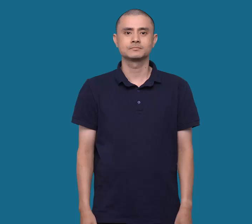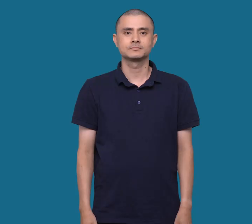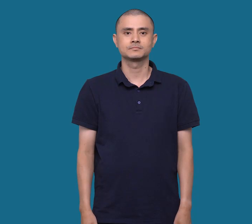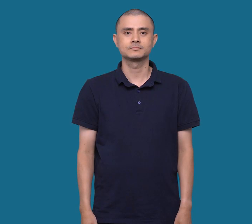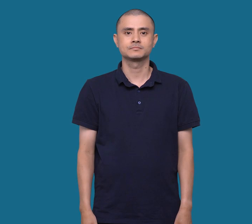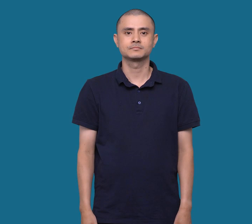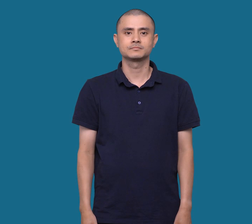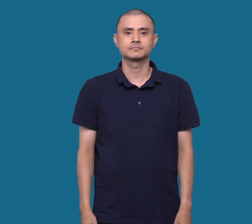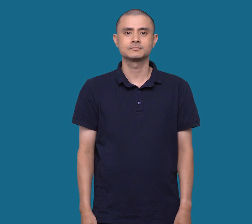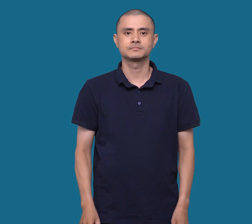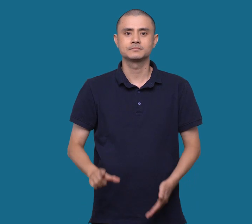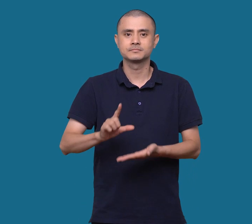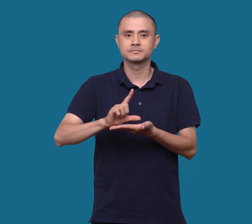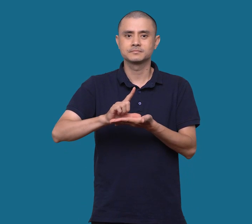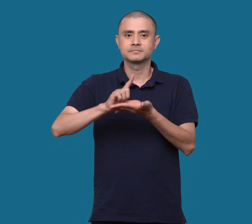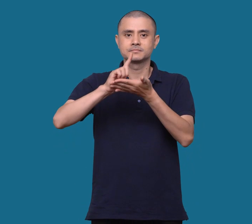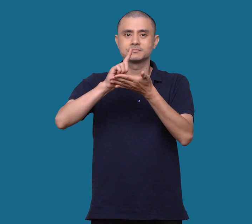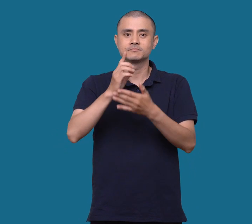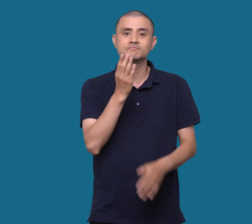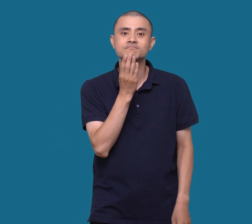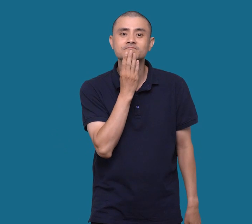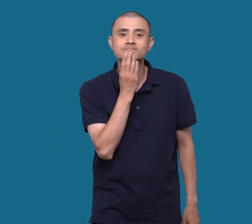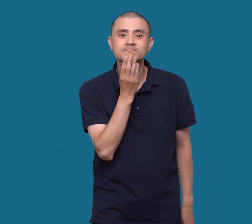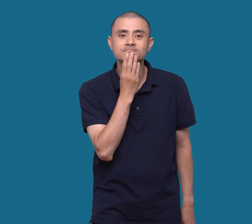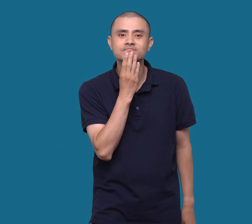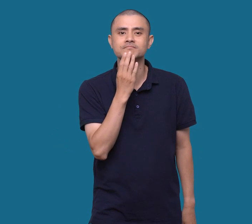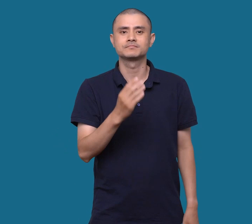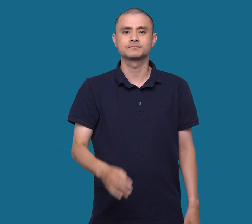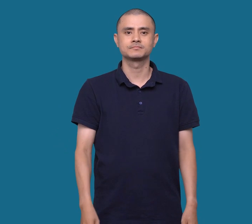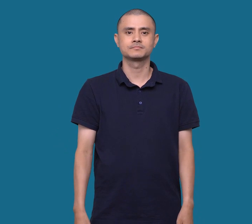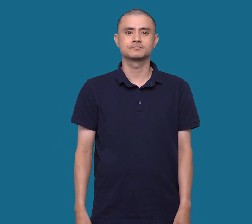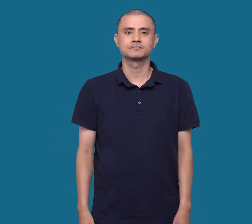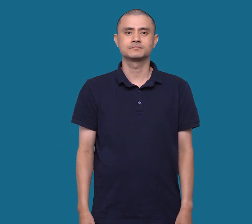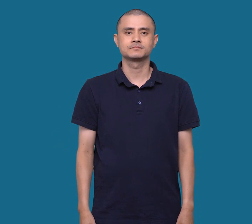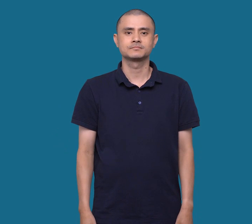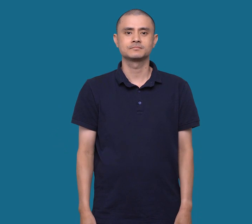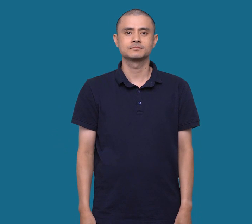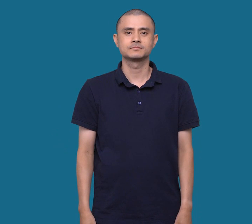ngày của Cha